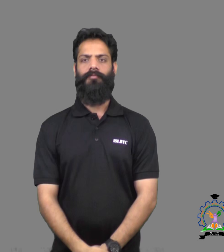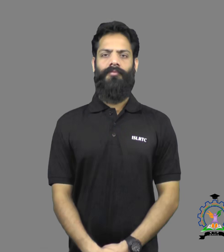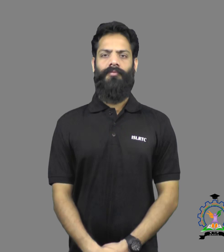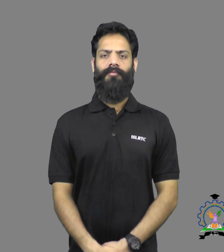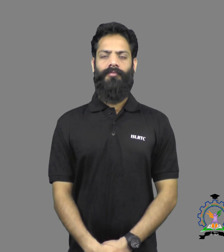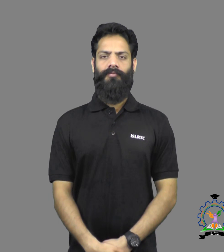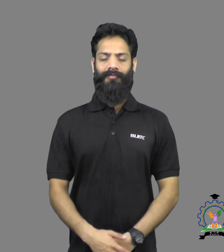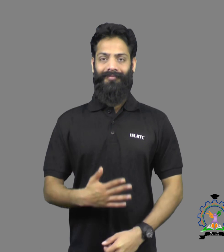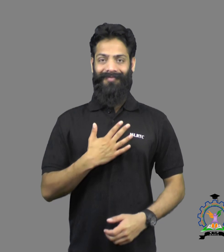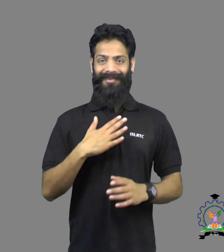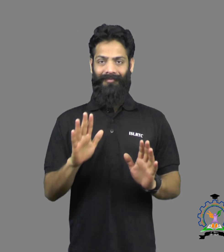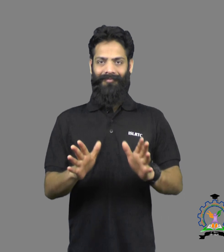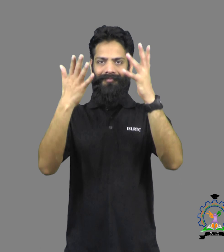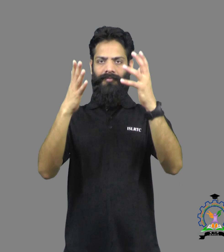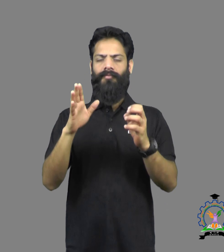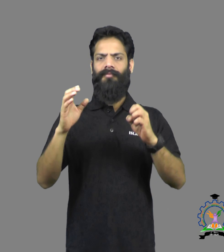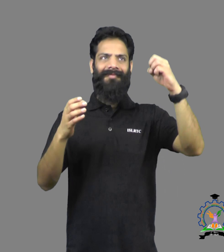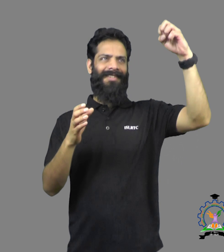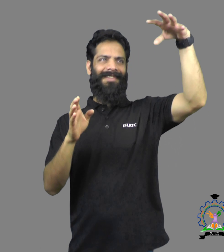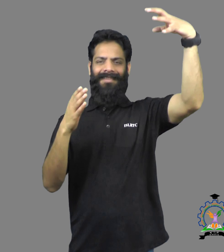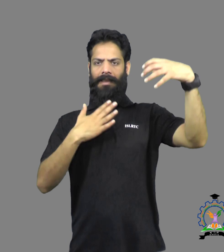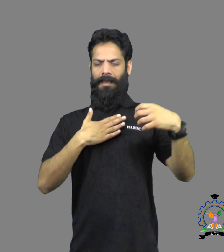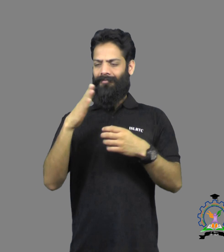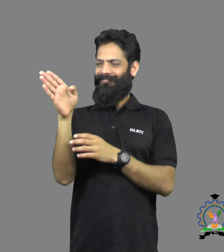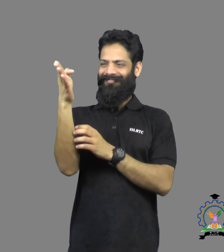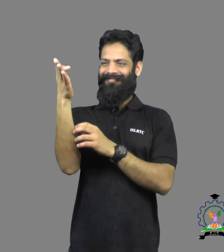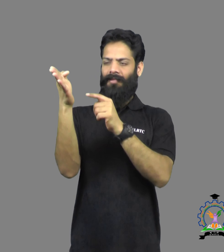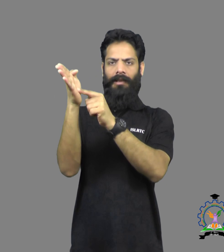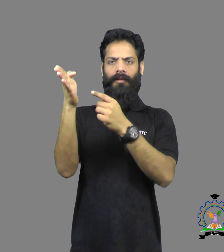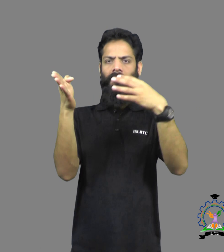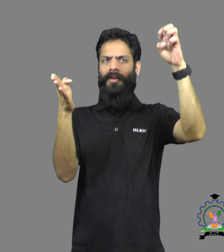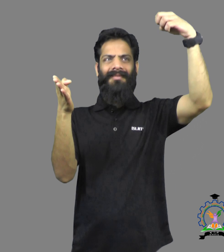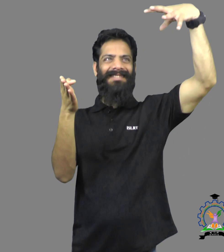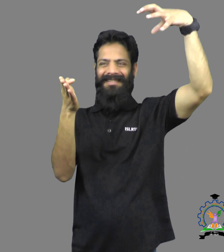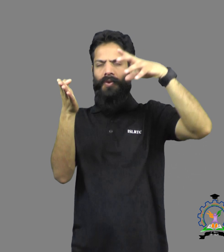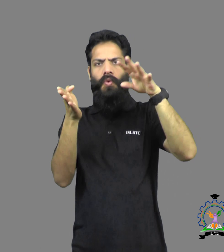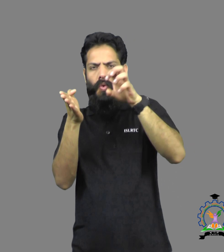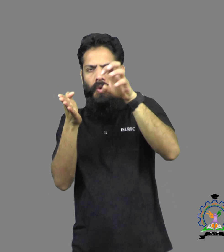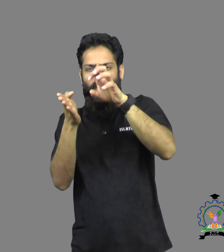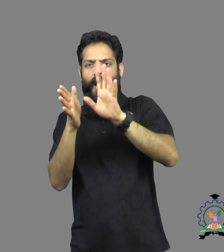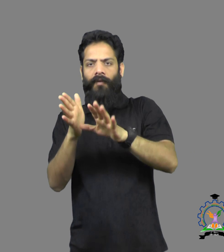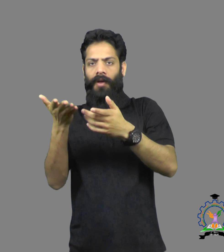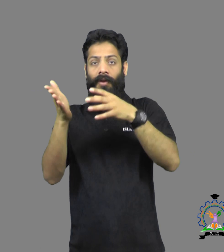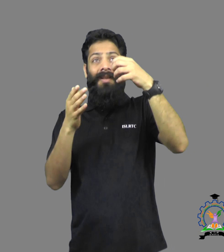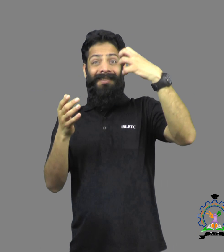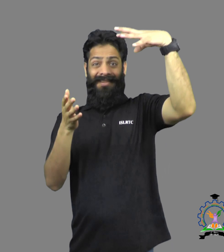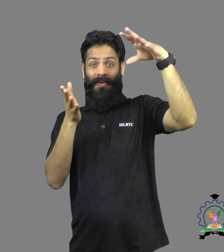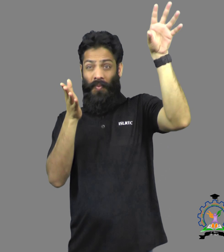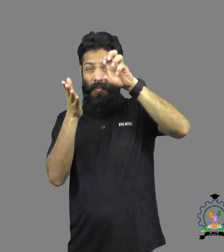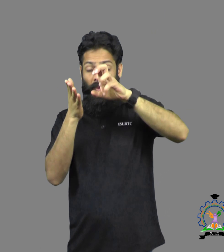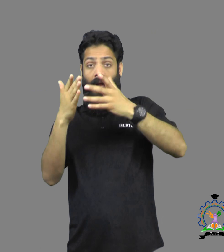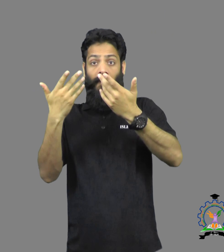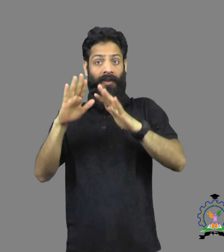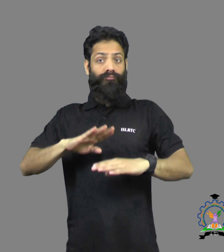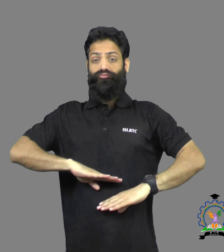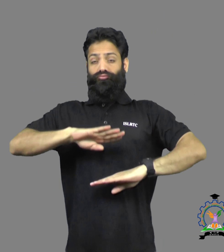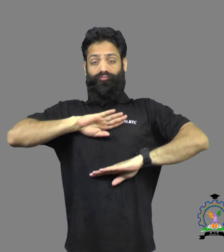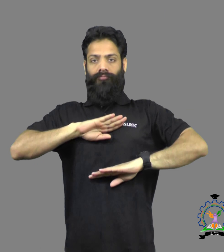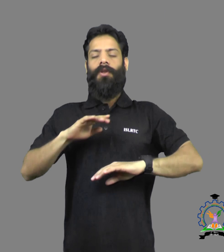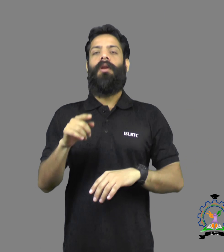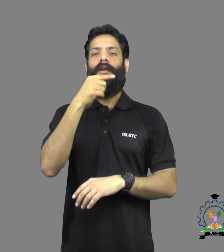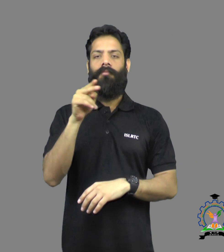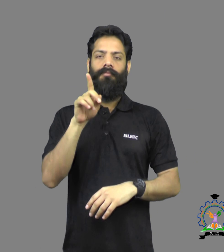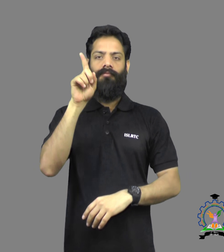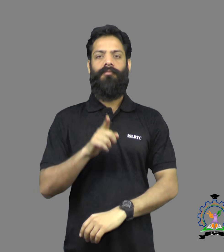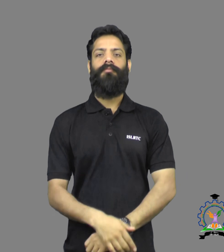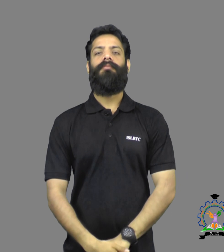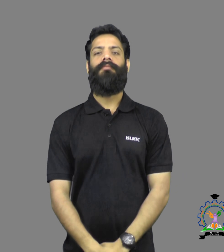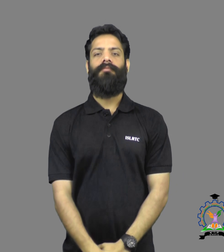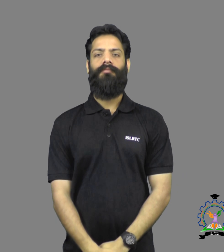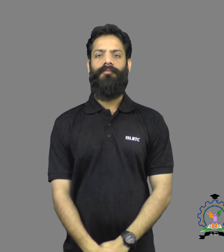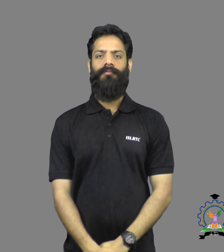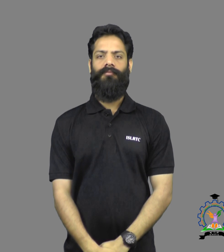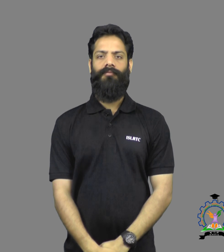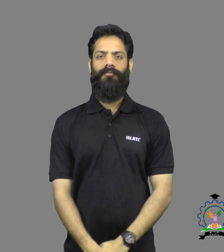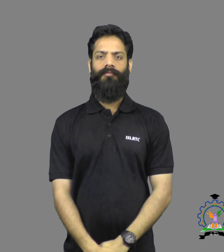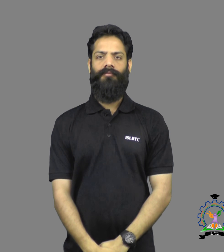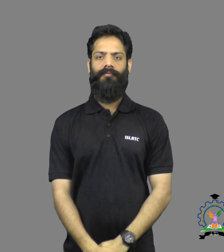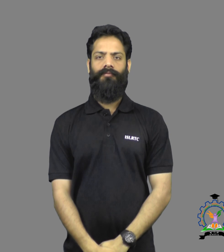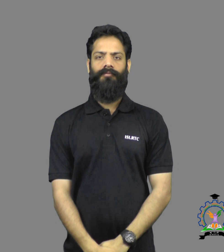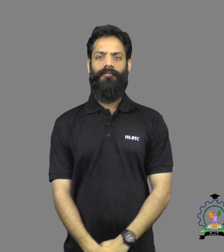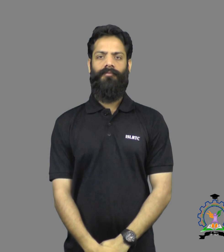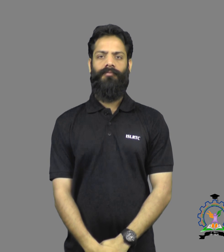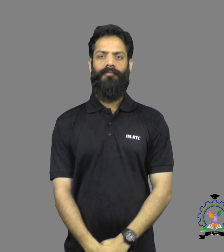Photoperiodism